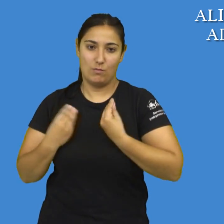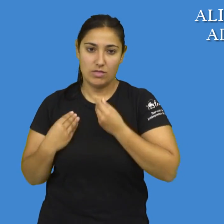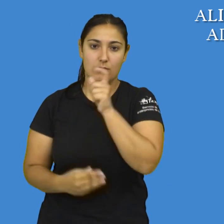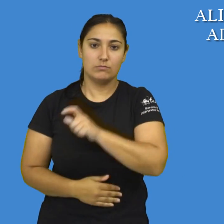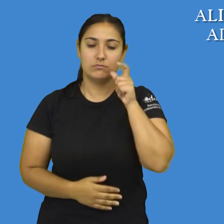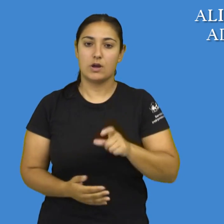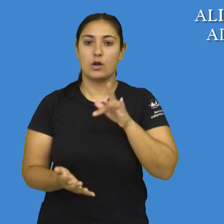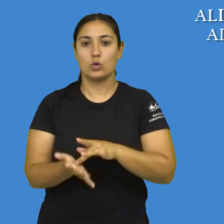persona